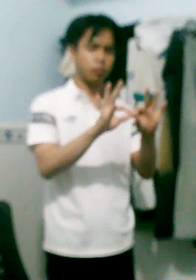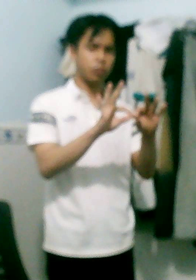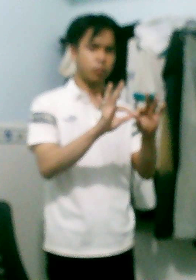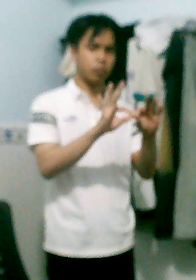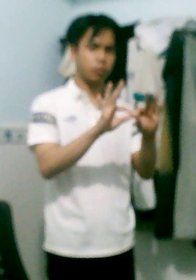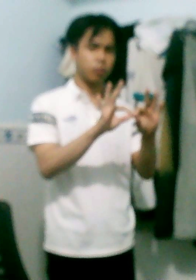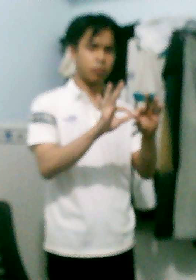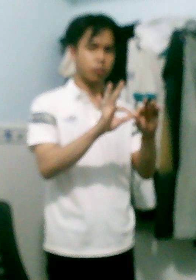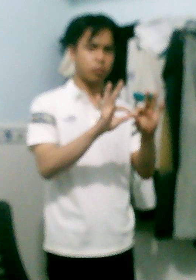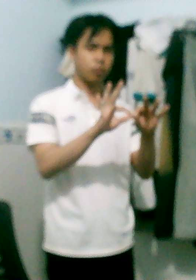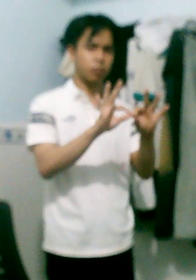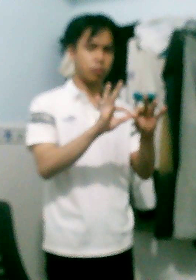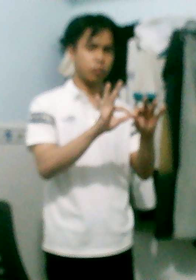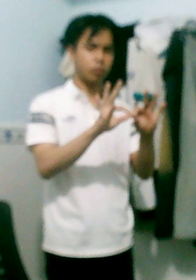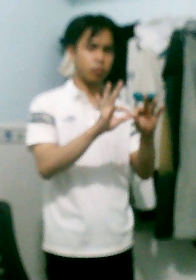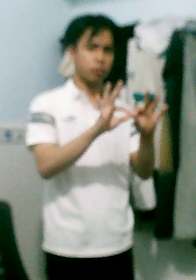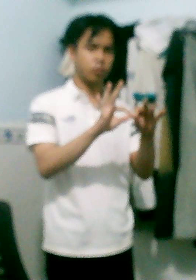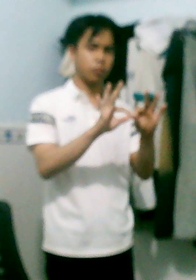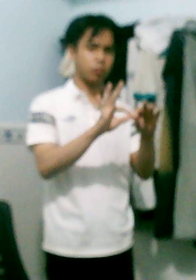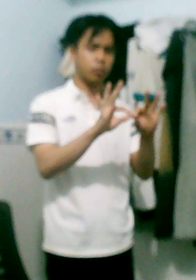phien dich